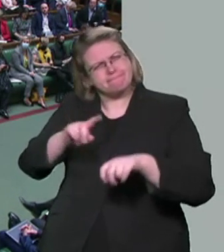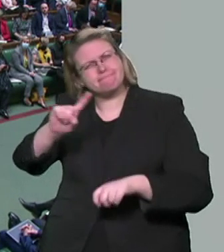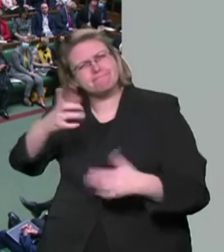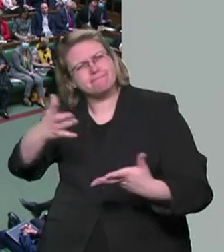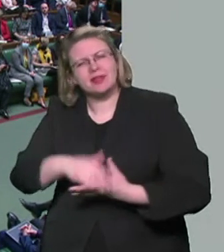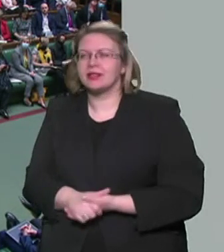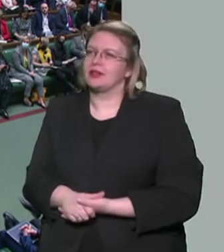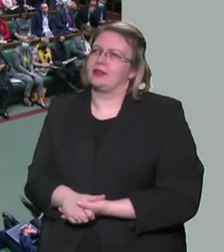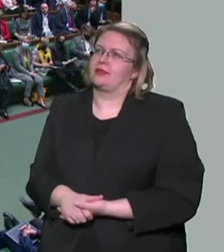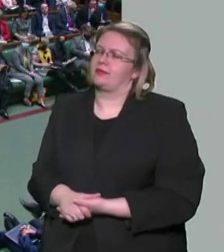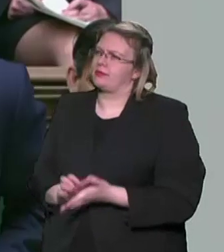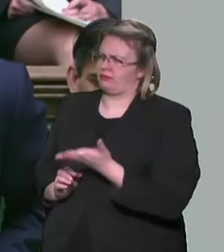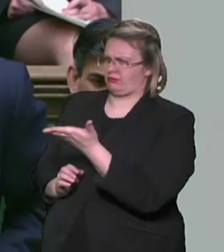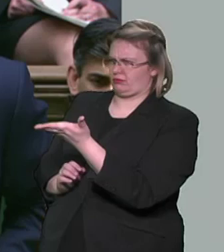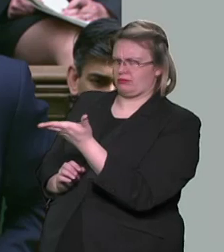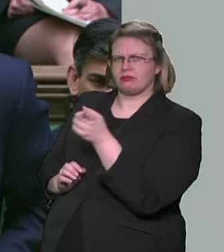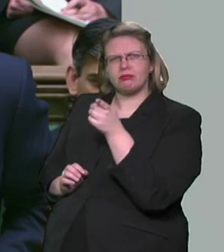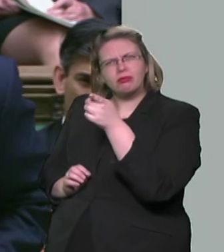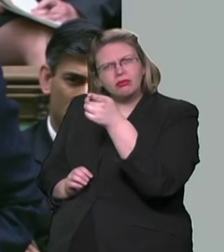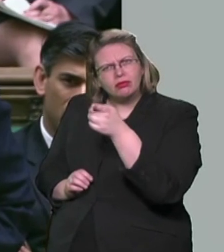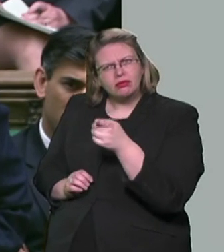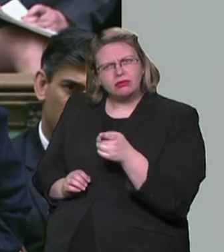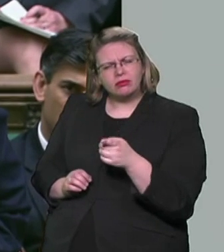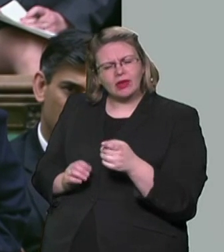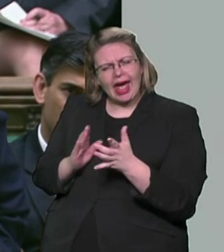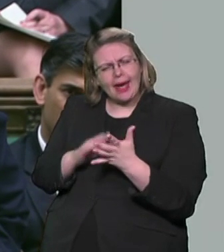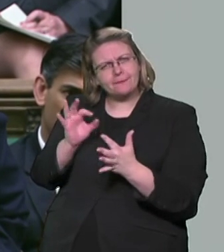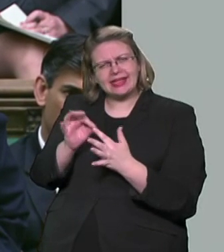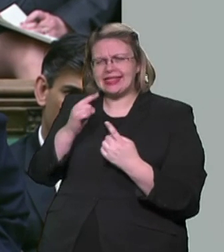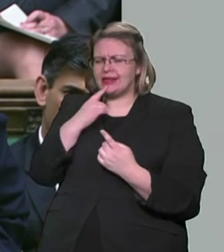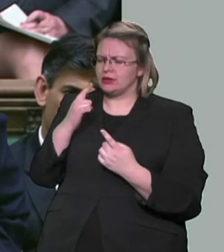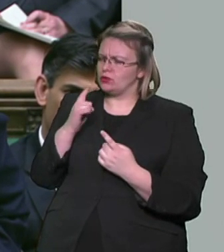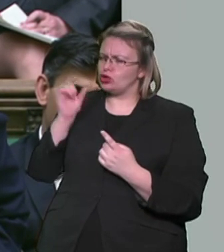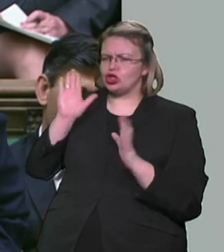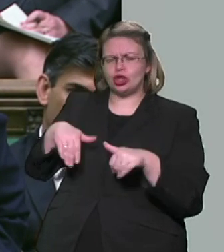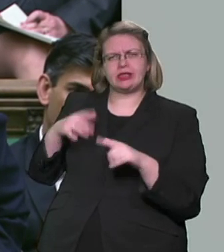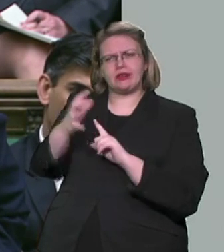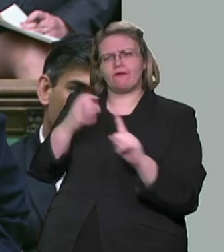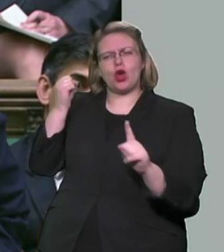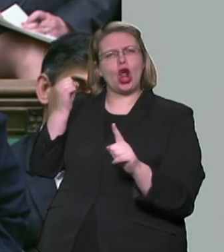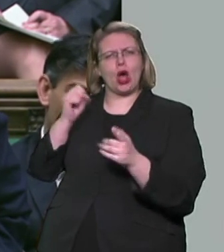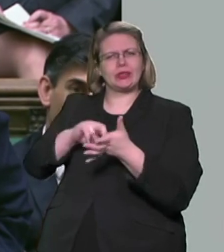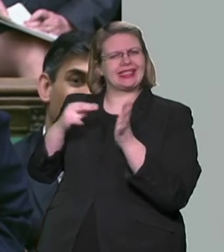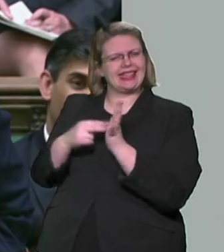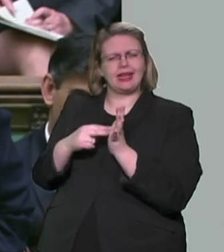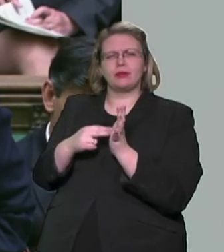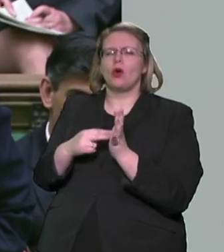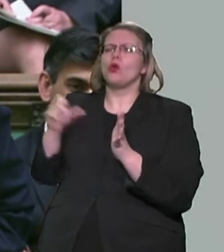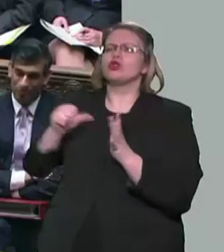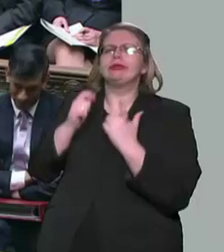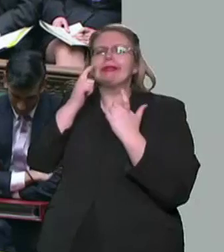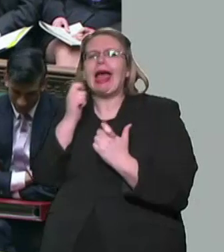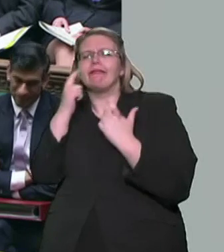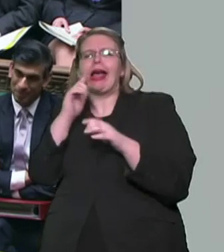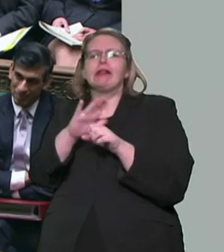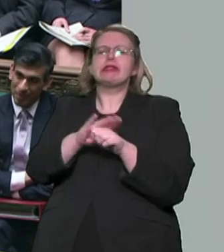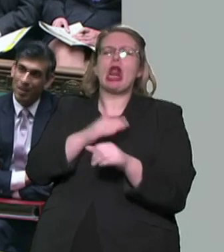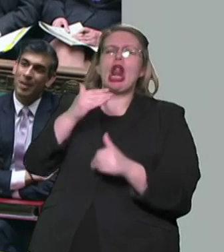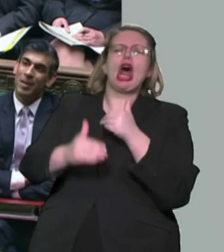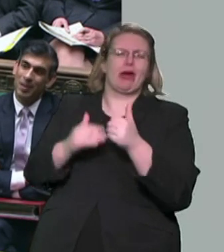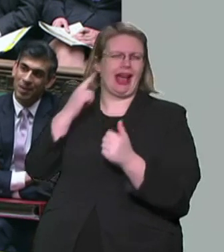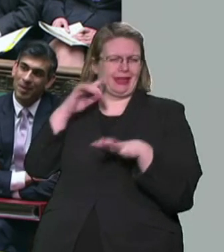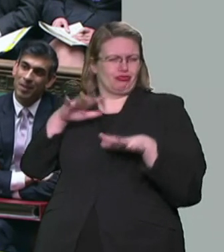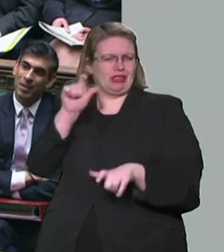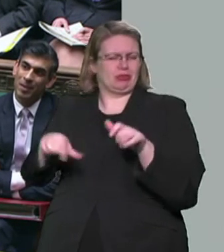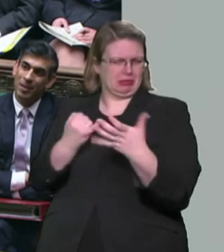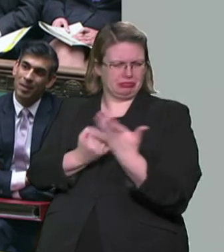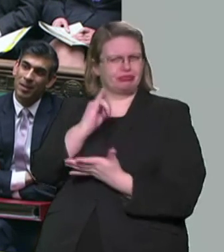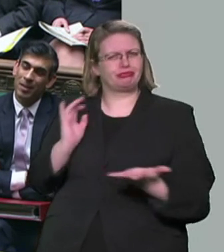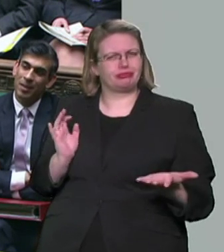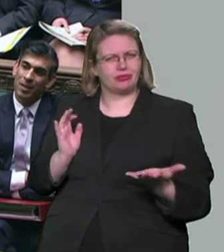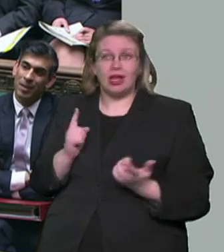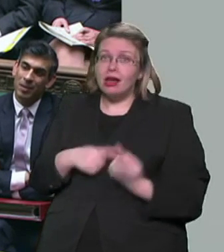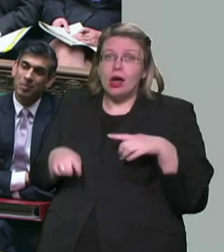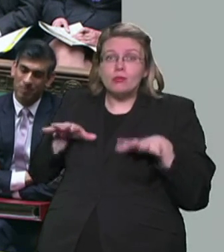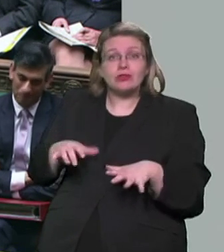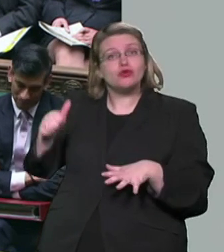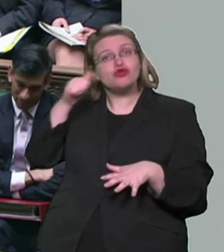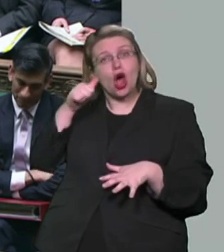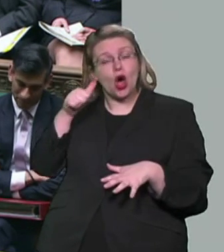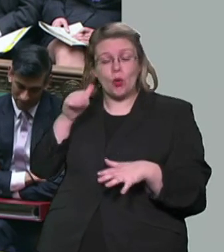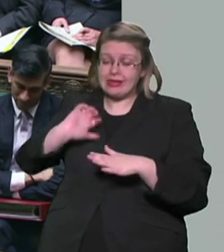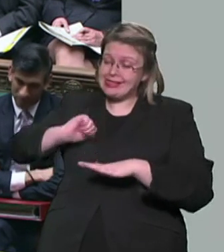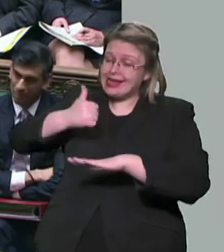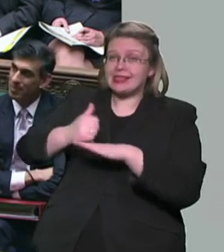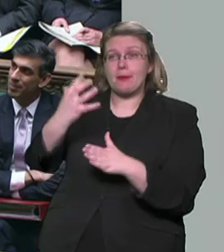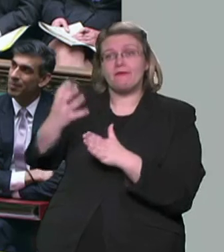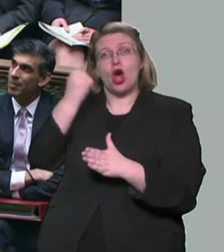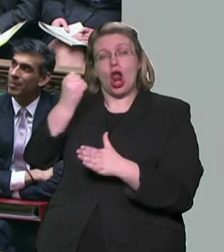If the honourable Lady is really saying that we should not have rolled out the furlough scheme at the speed that we did, I think everybody in this country understands that it was a heroic thing.